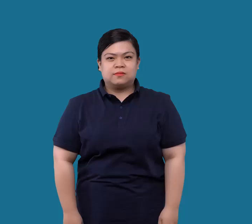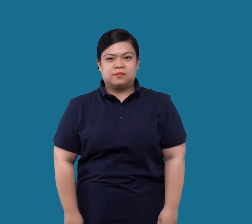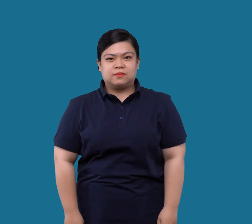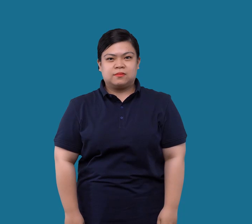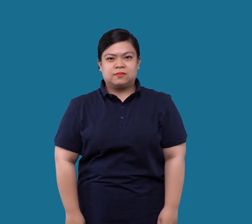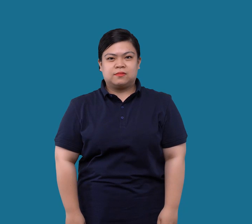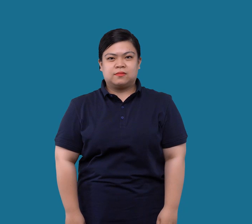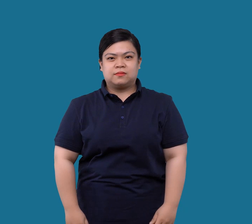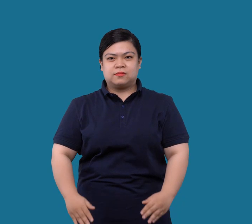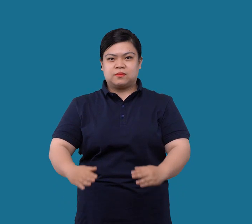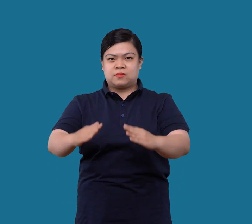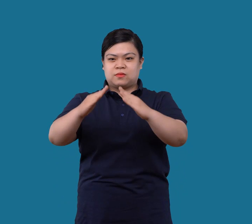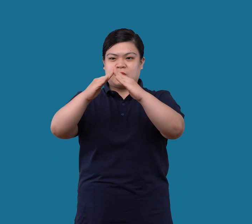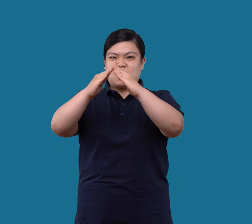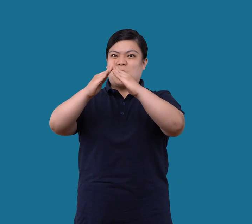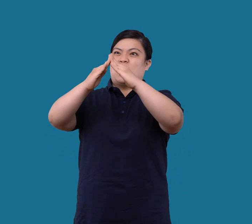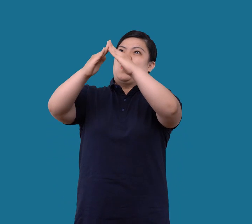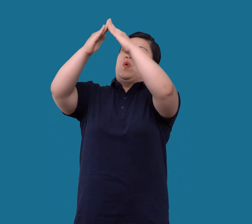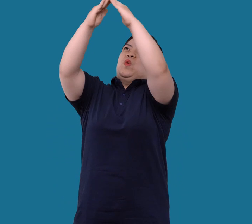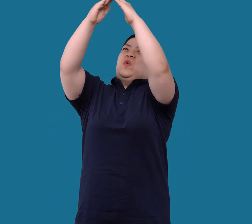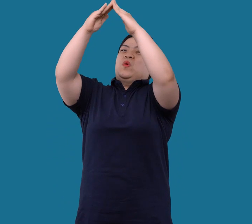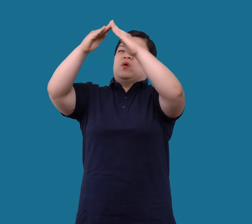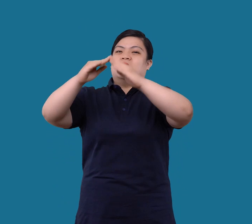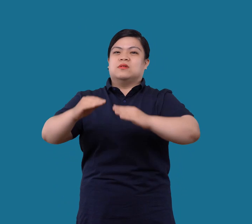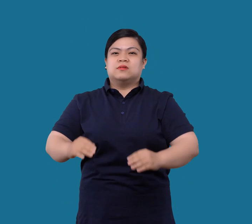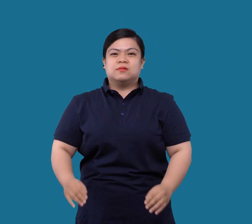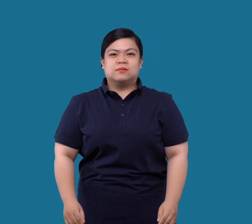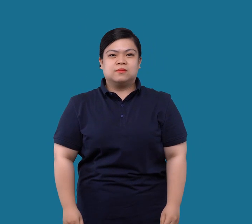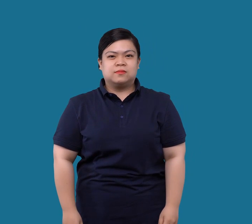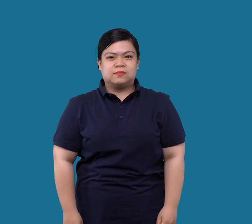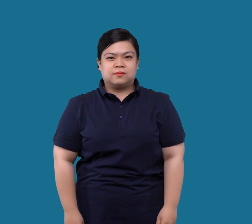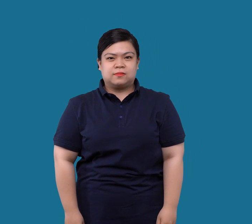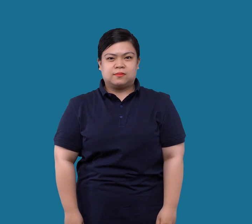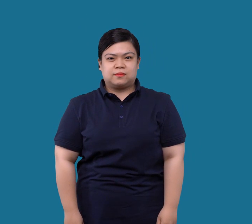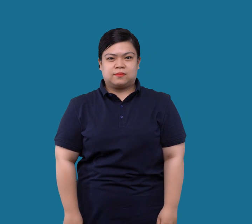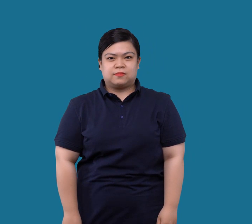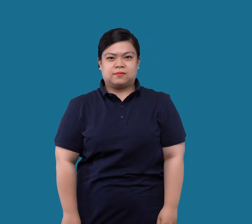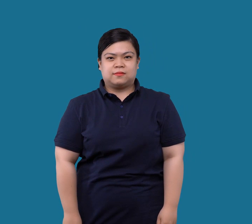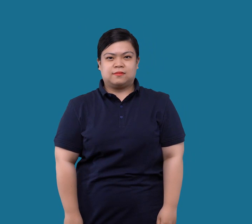cao (nhà)